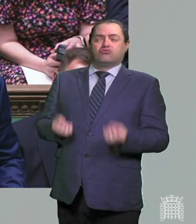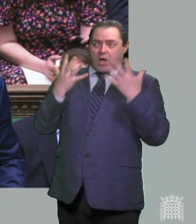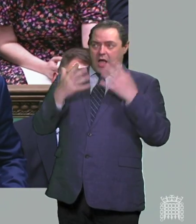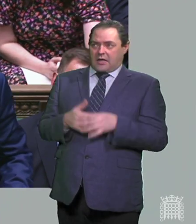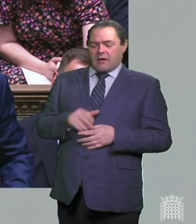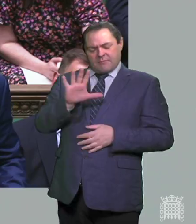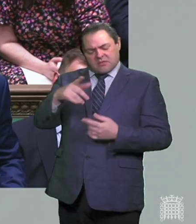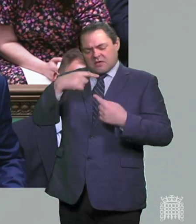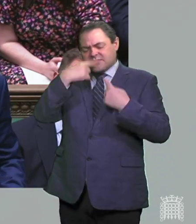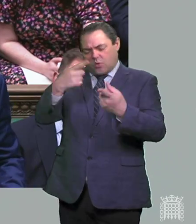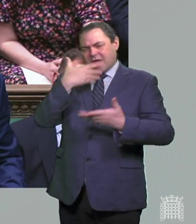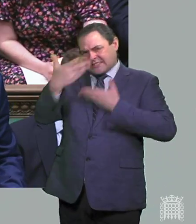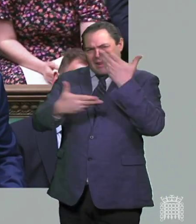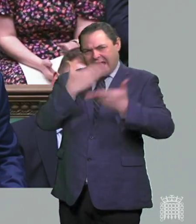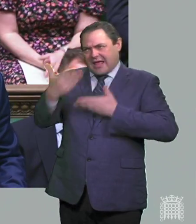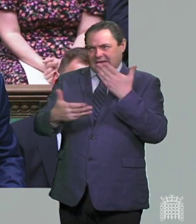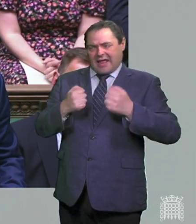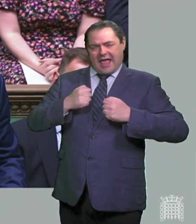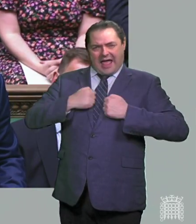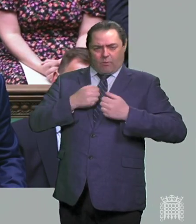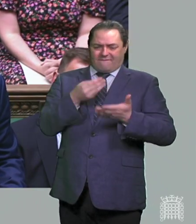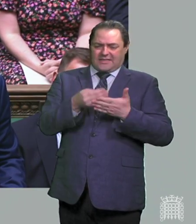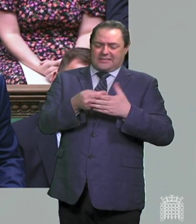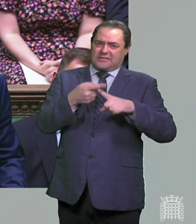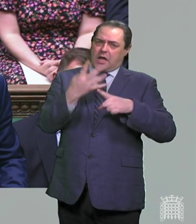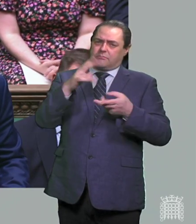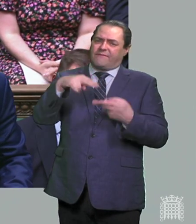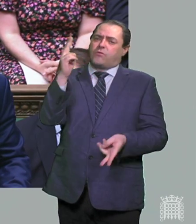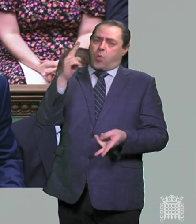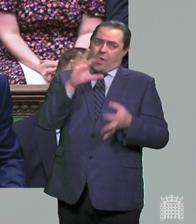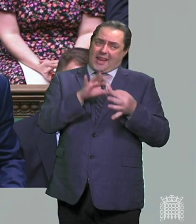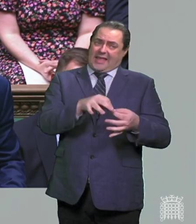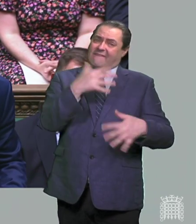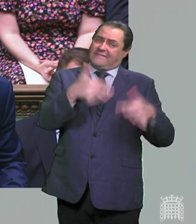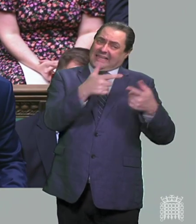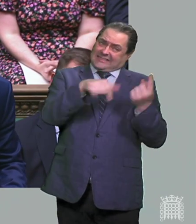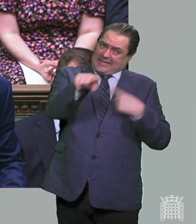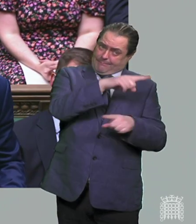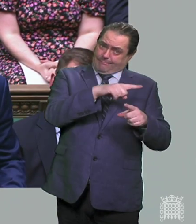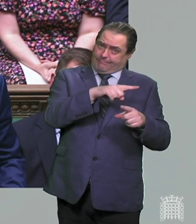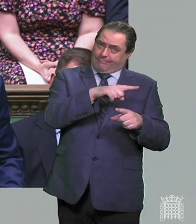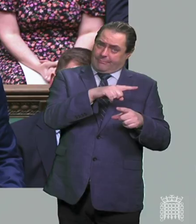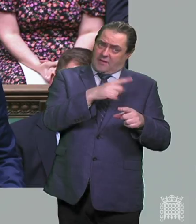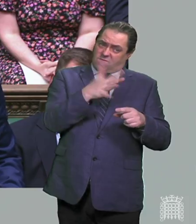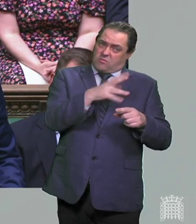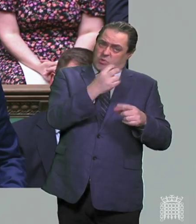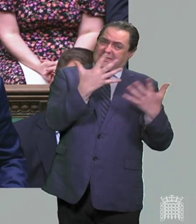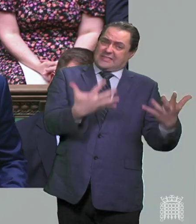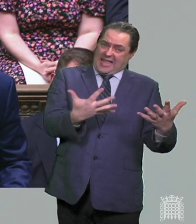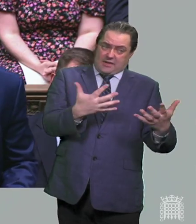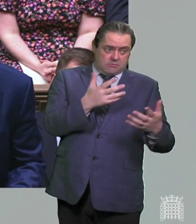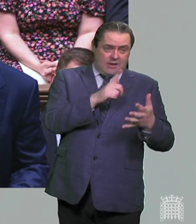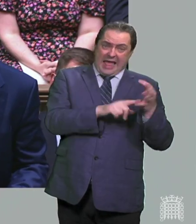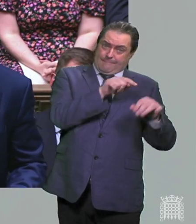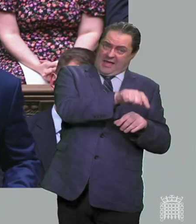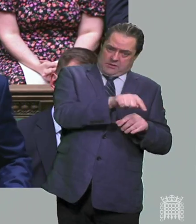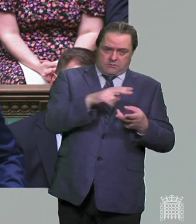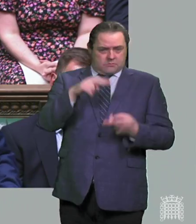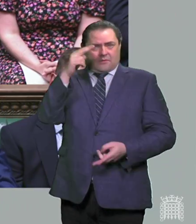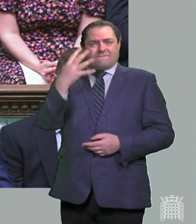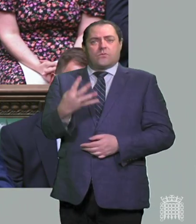Let me tell her what we are doing. We have quadrupled funding for victims since 2010—quadrupled the funding provided by the last Labour Government.